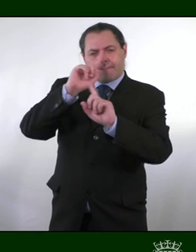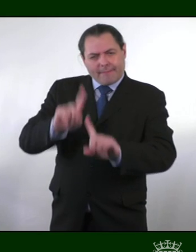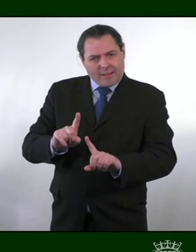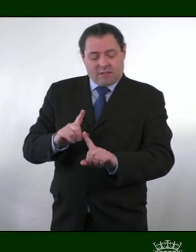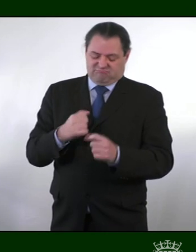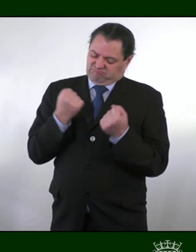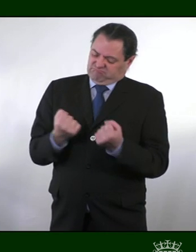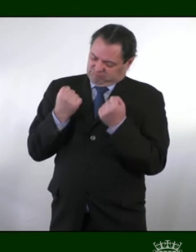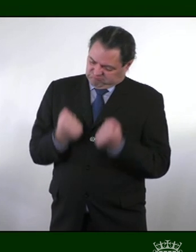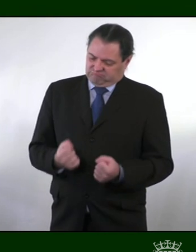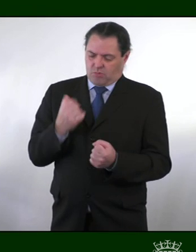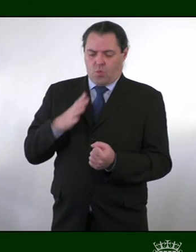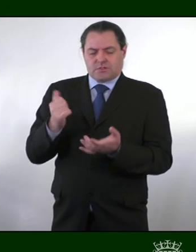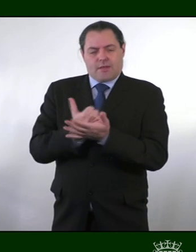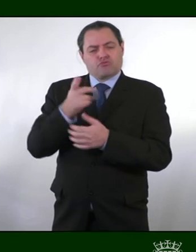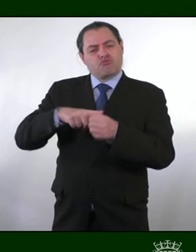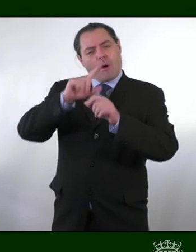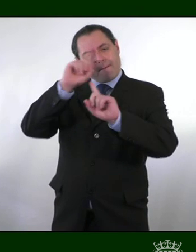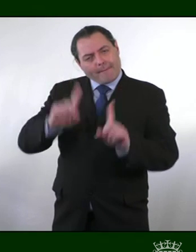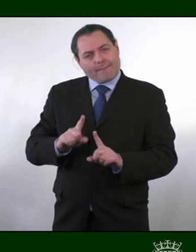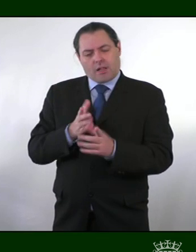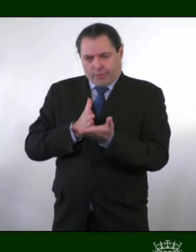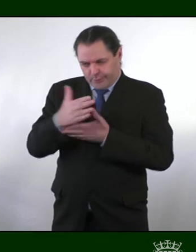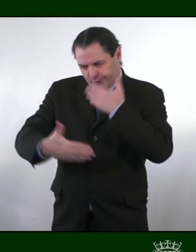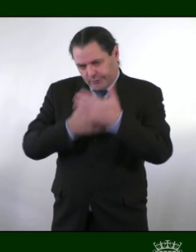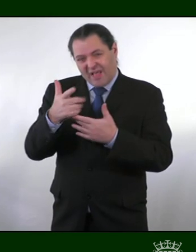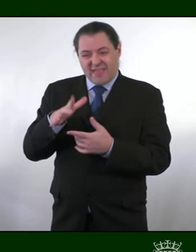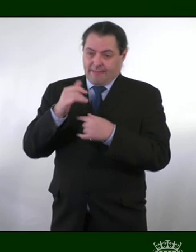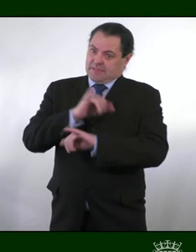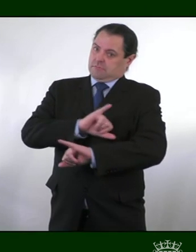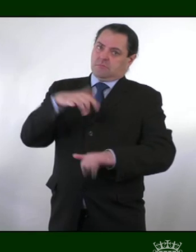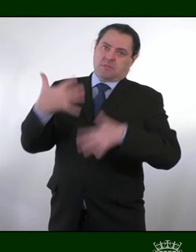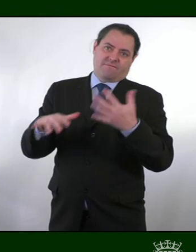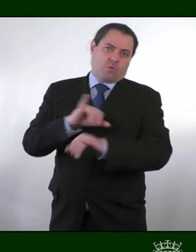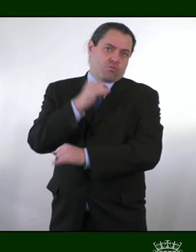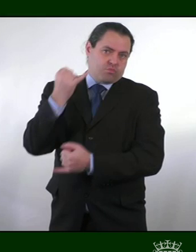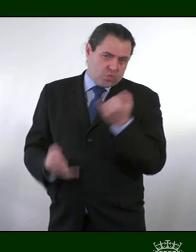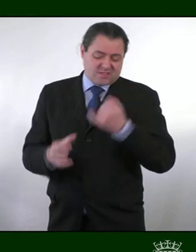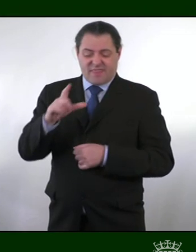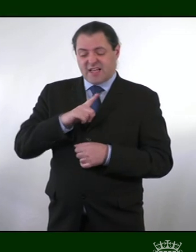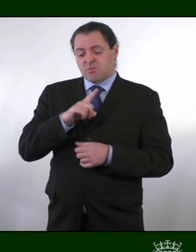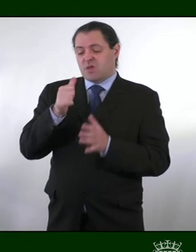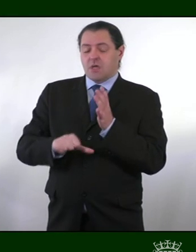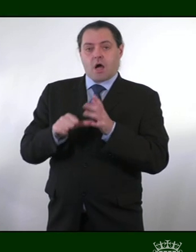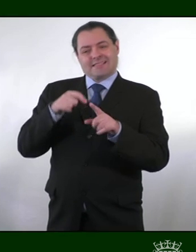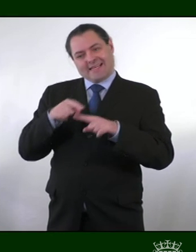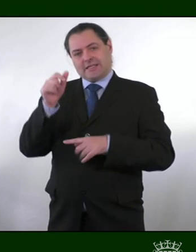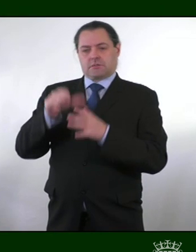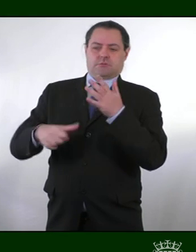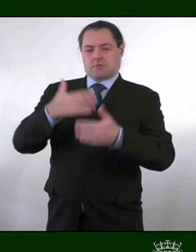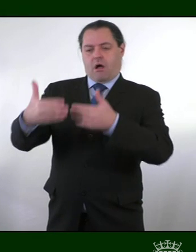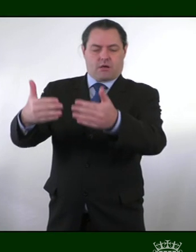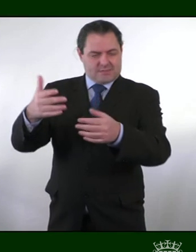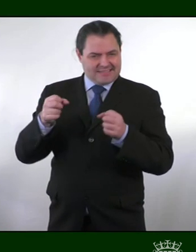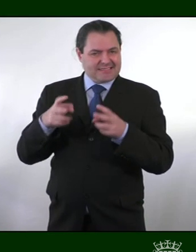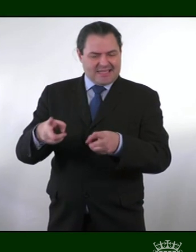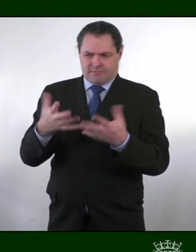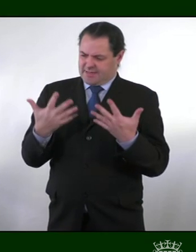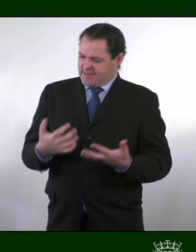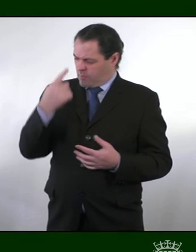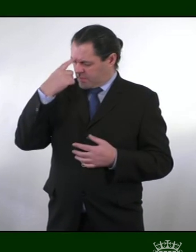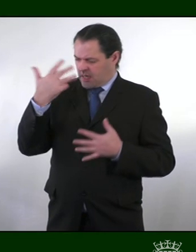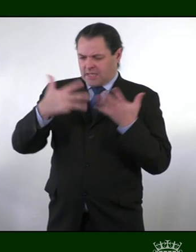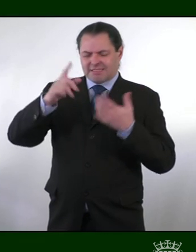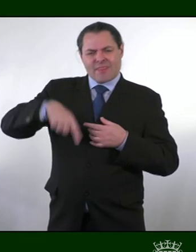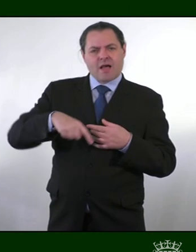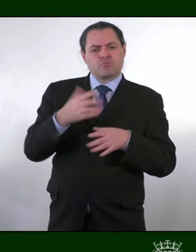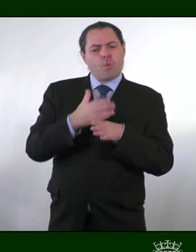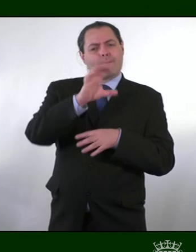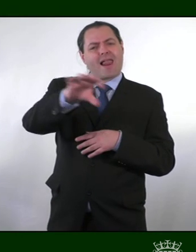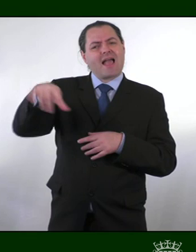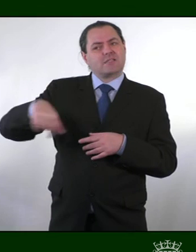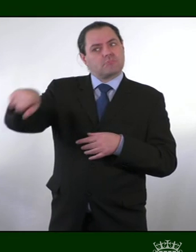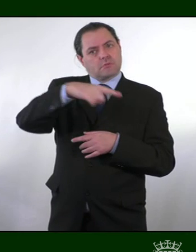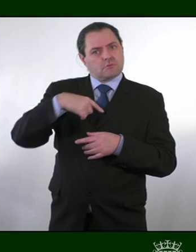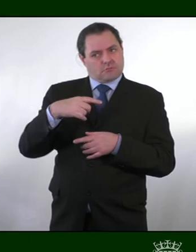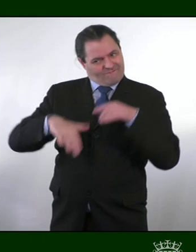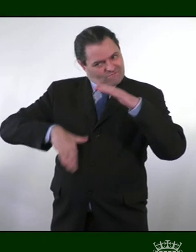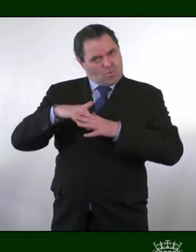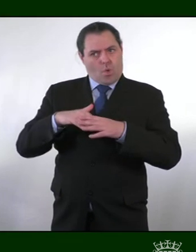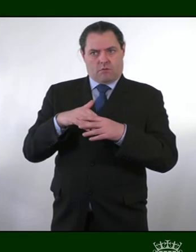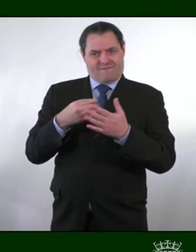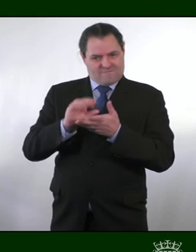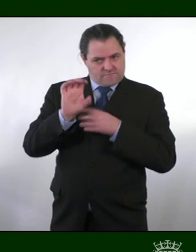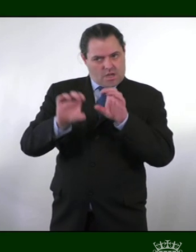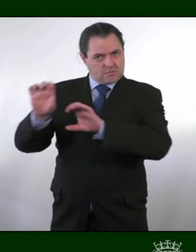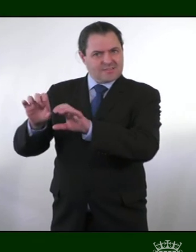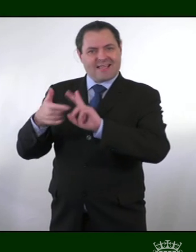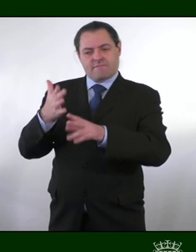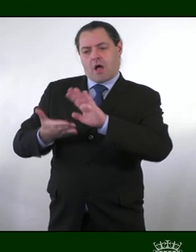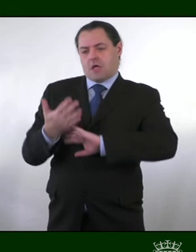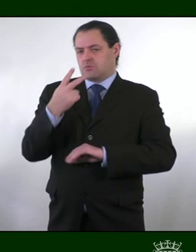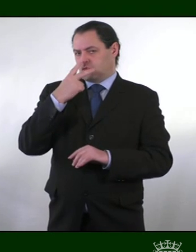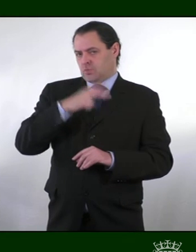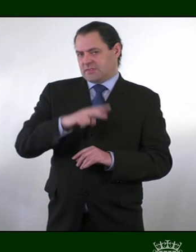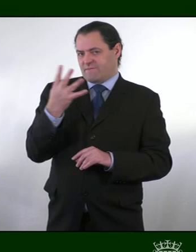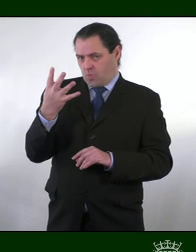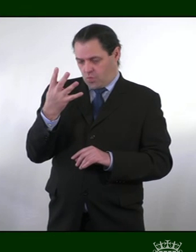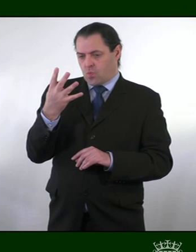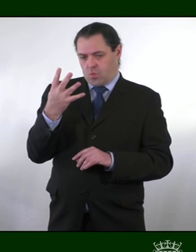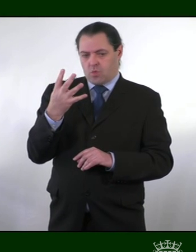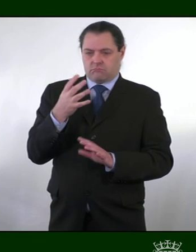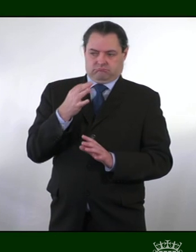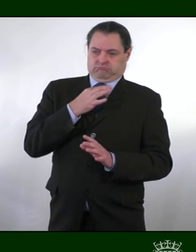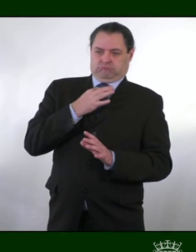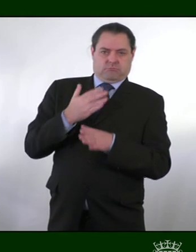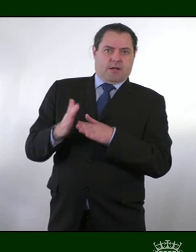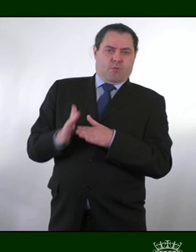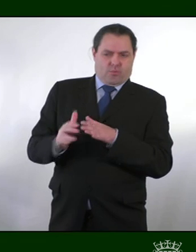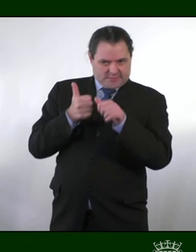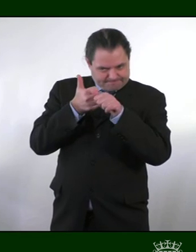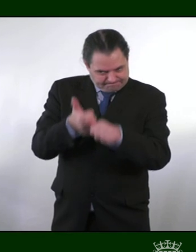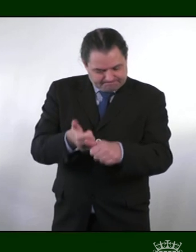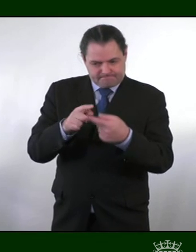They have borne the brunt economically of this crisis, which is in part why we created the kickstart scheme—an ambitious programme under which, I think, 19,000 fully funded placements have now been created for those under the age of 24 who are at risk of unemployment.